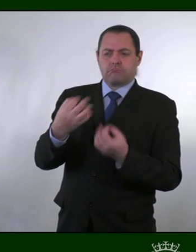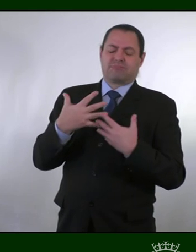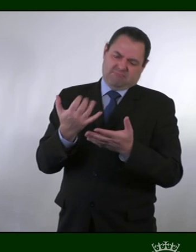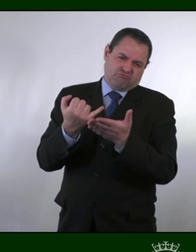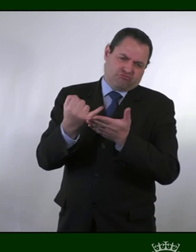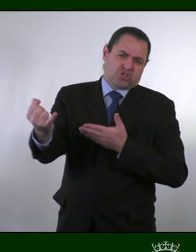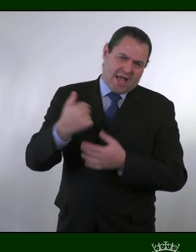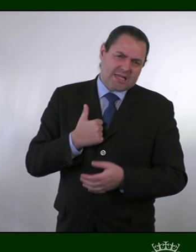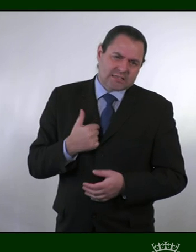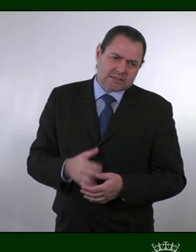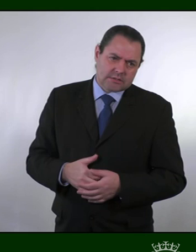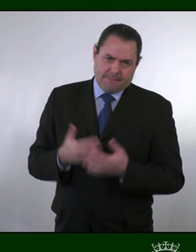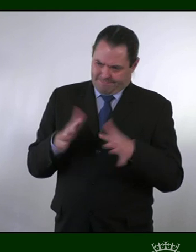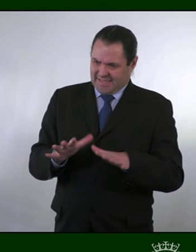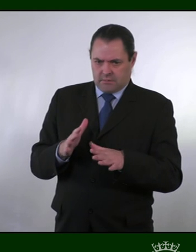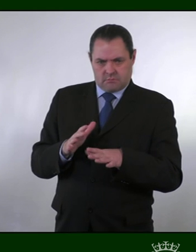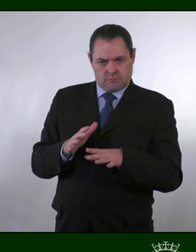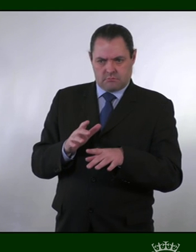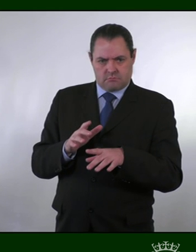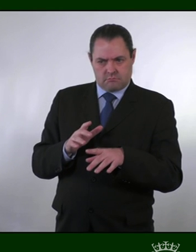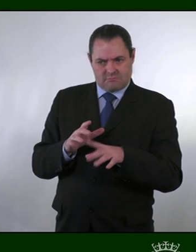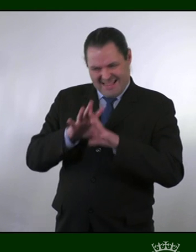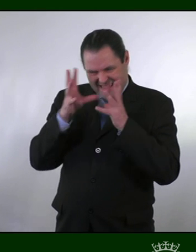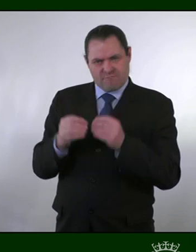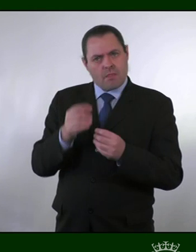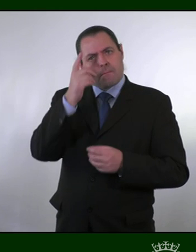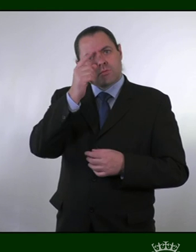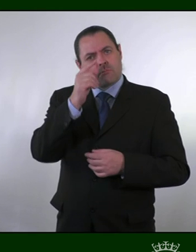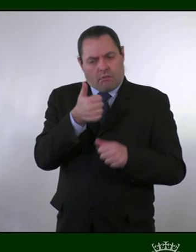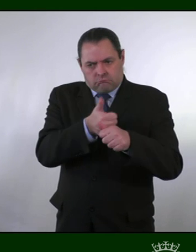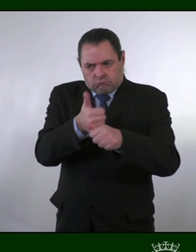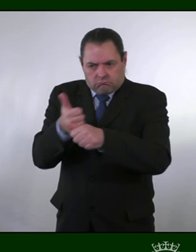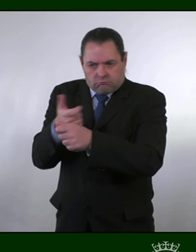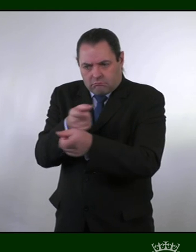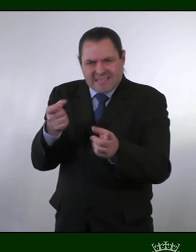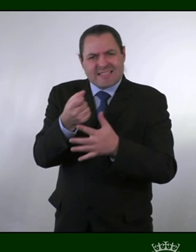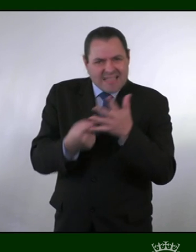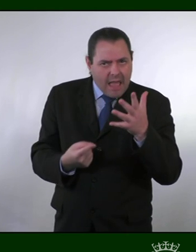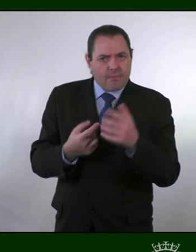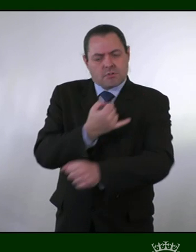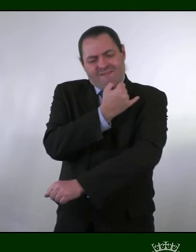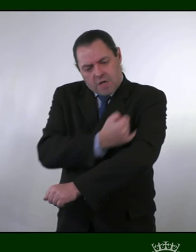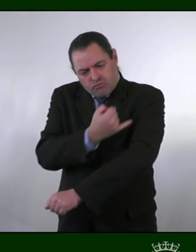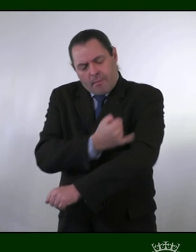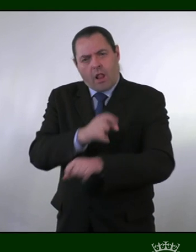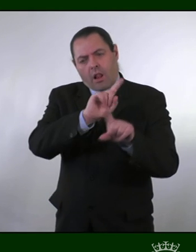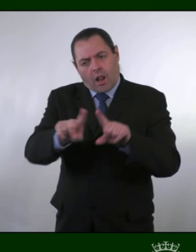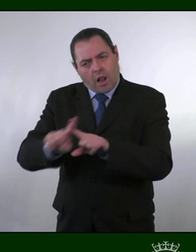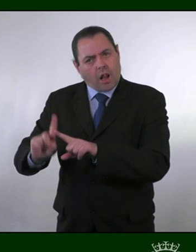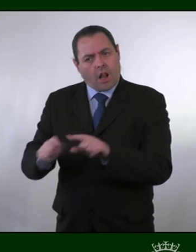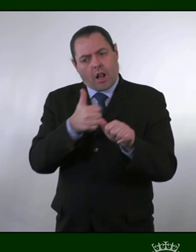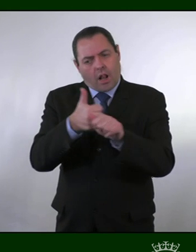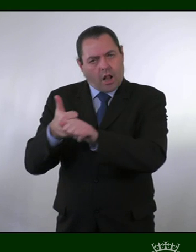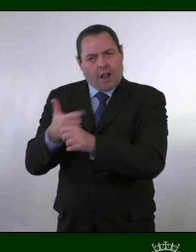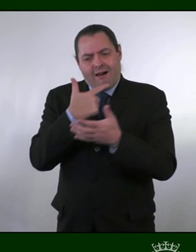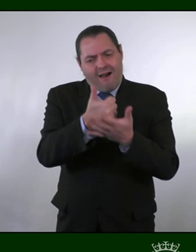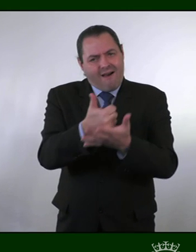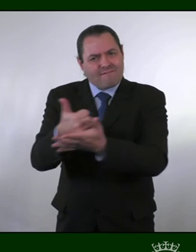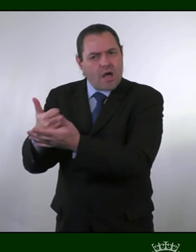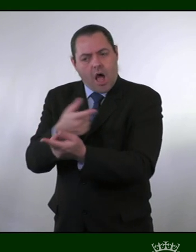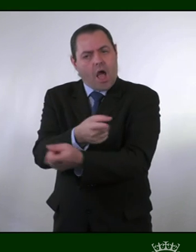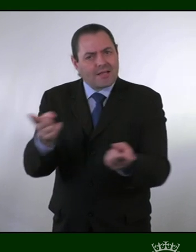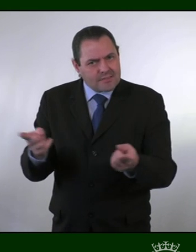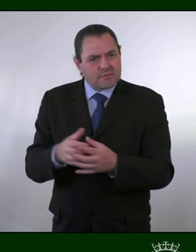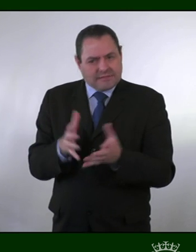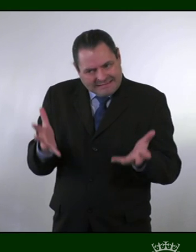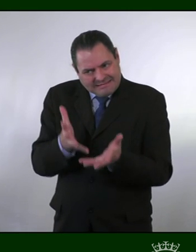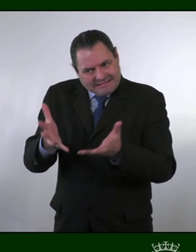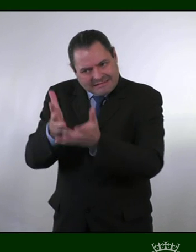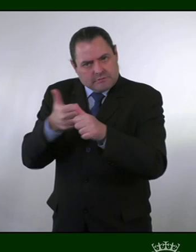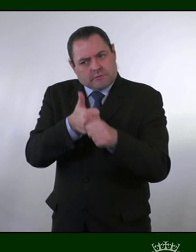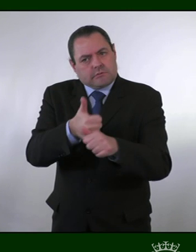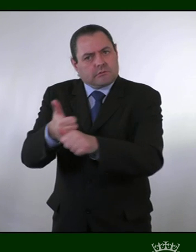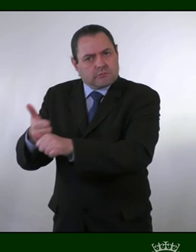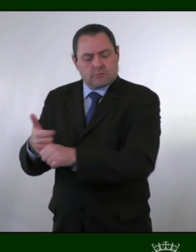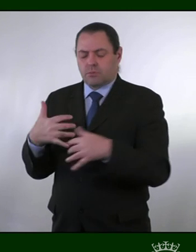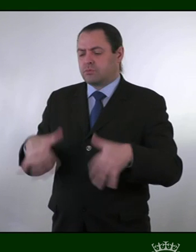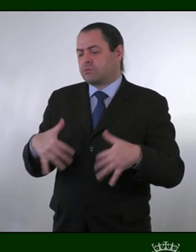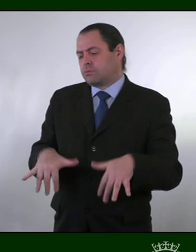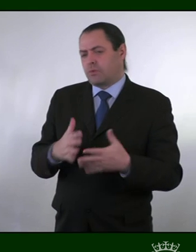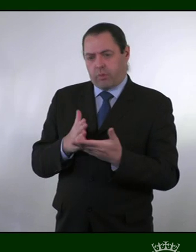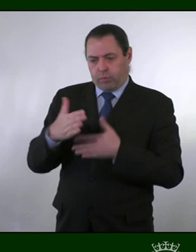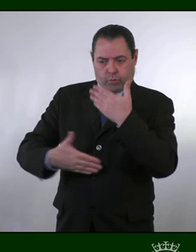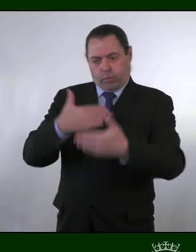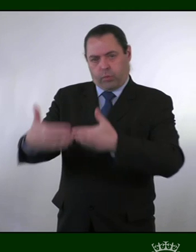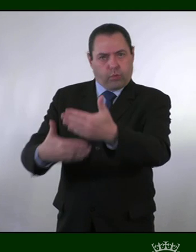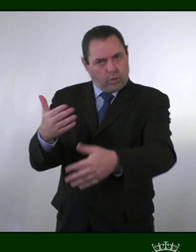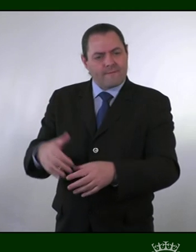We have done everything we can to reach out to disabled and vulnerable groups of all kinds, to give them all the advice that we think is necessary and all the support that we possibly can throughout the pandemic.